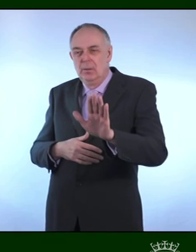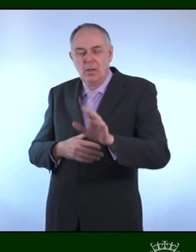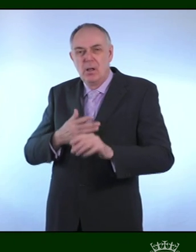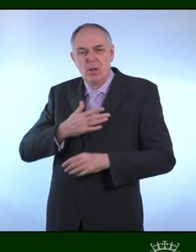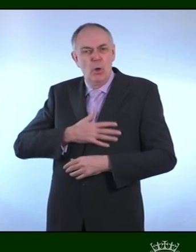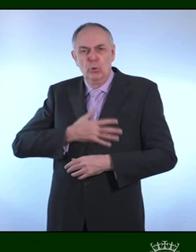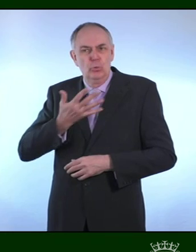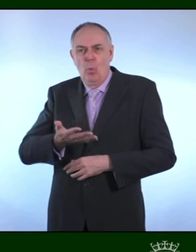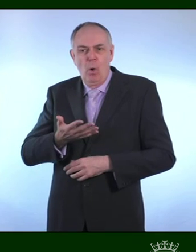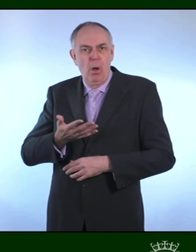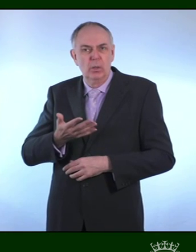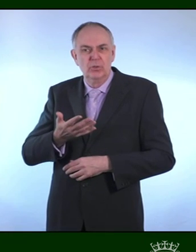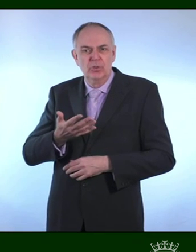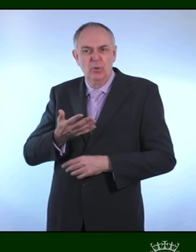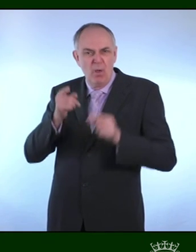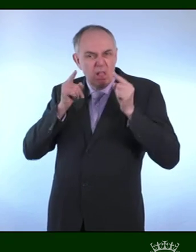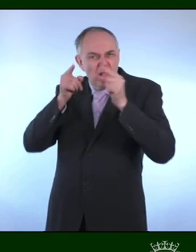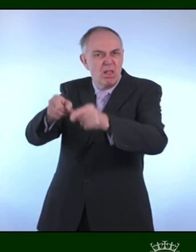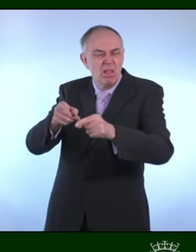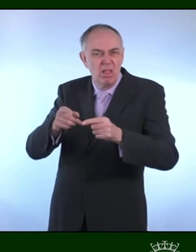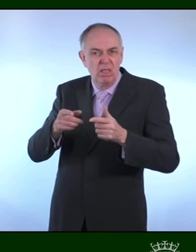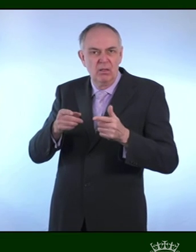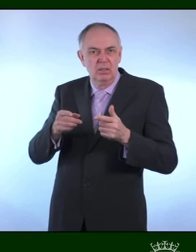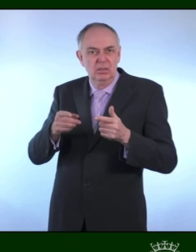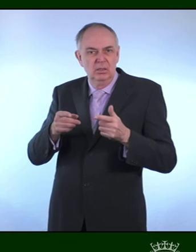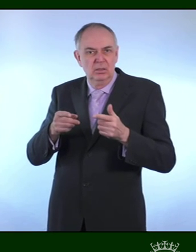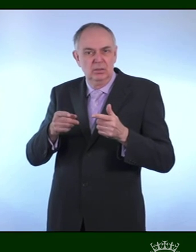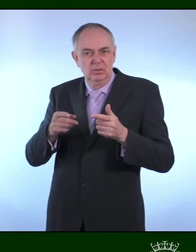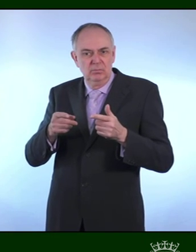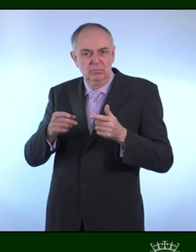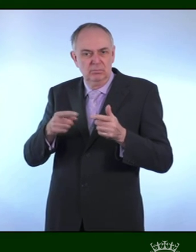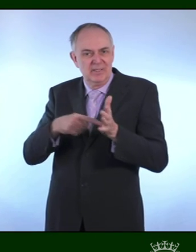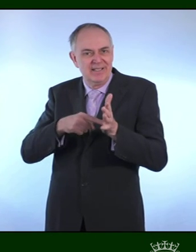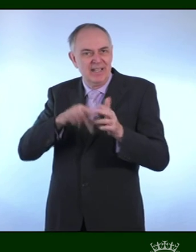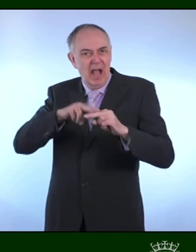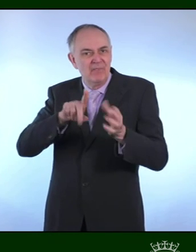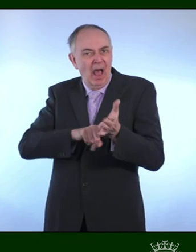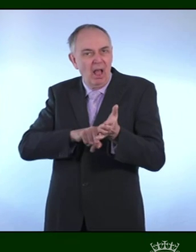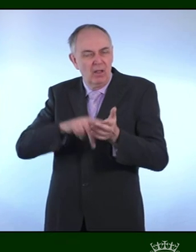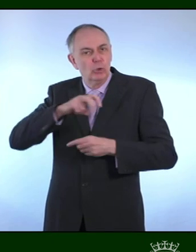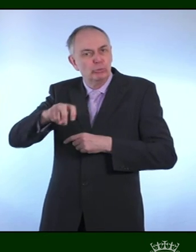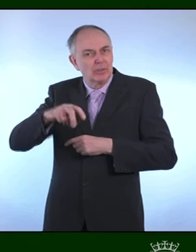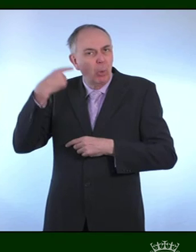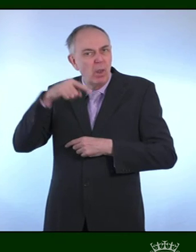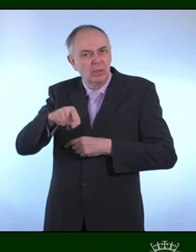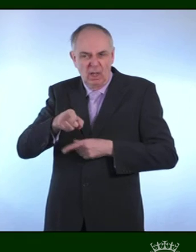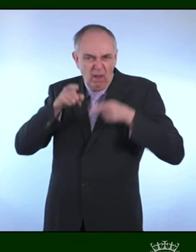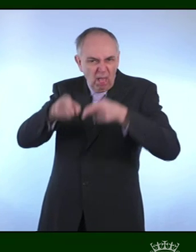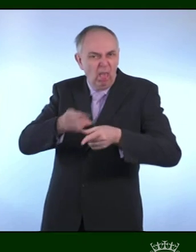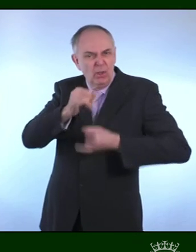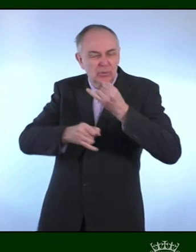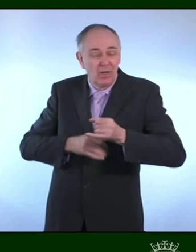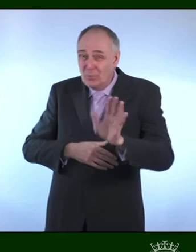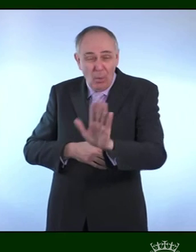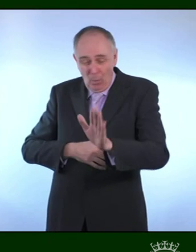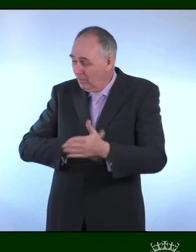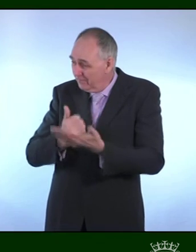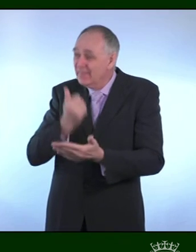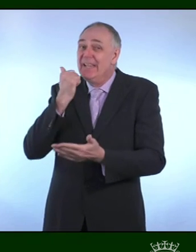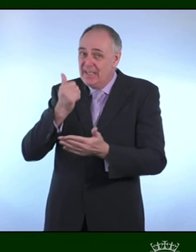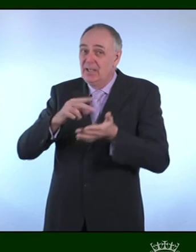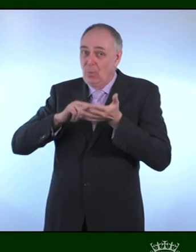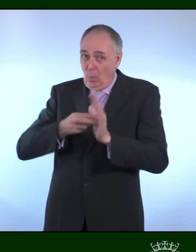I do not wish in any way to cast aspersions on what is going on at Transport for London because it is an outstanding organisation.